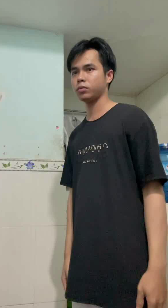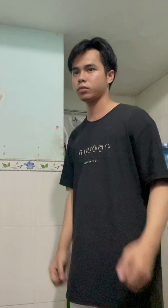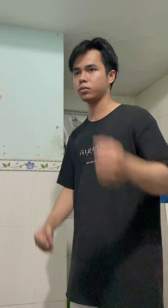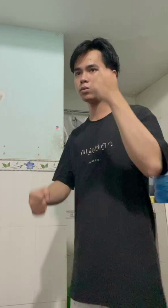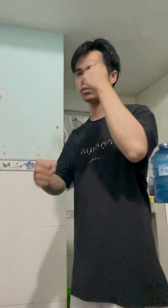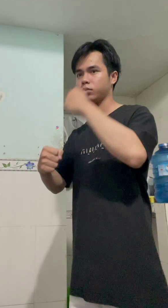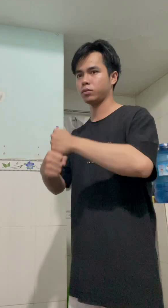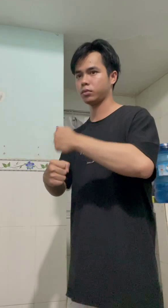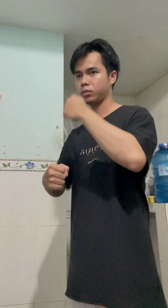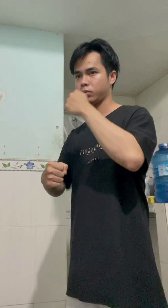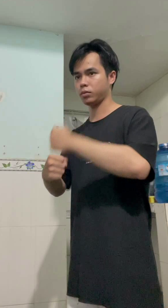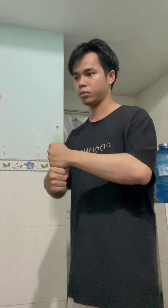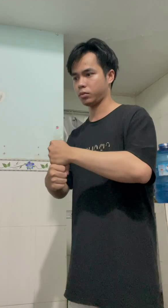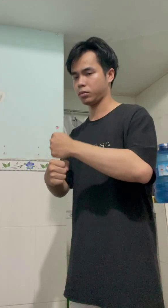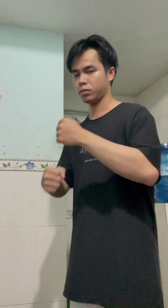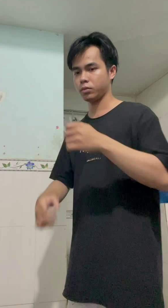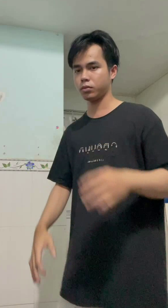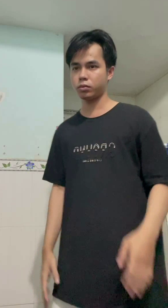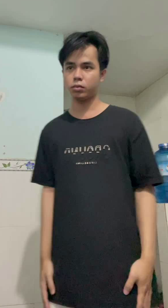cong viec